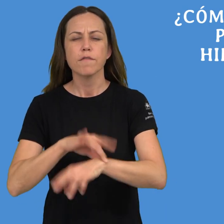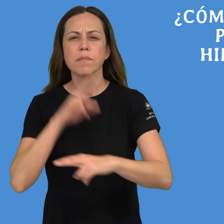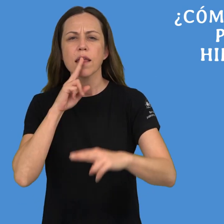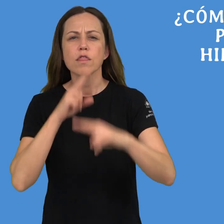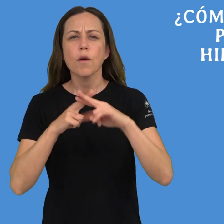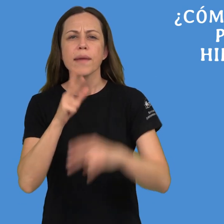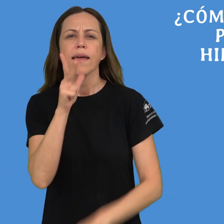nombre